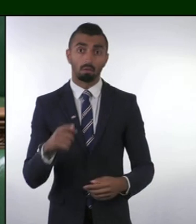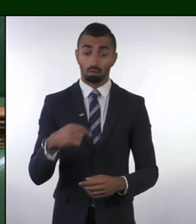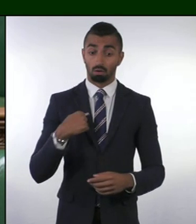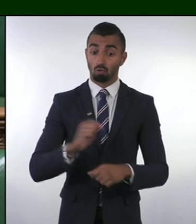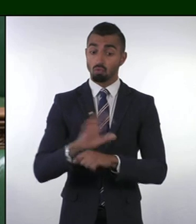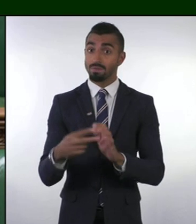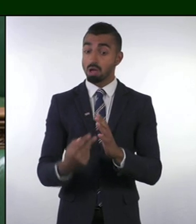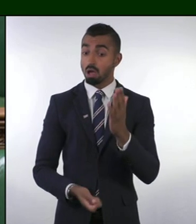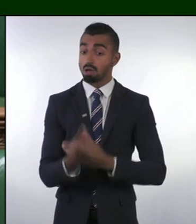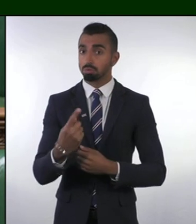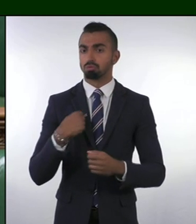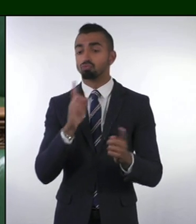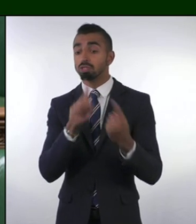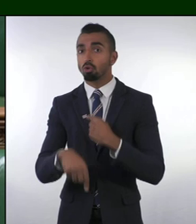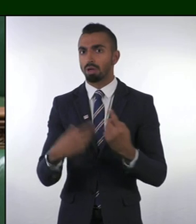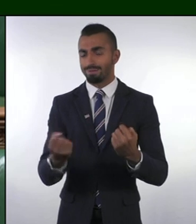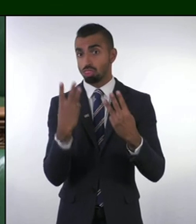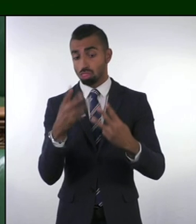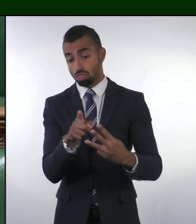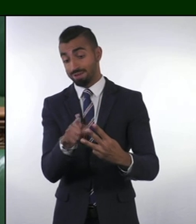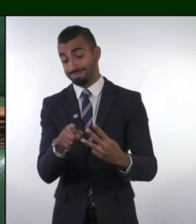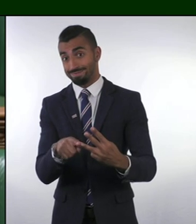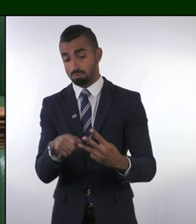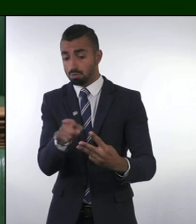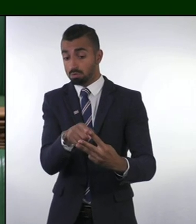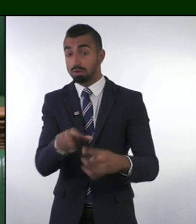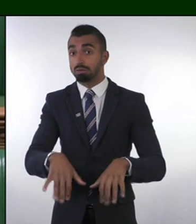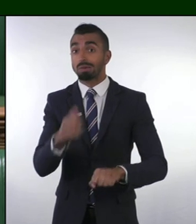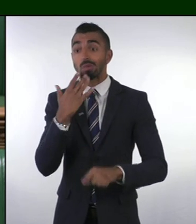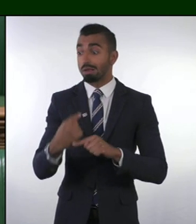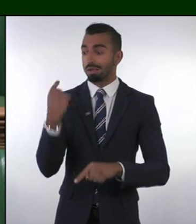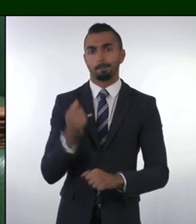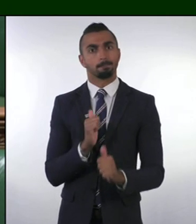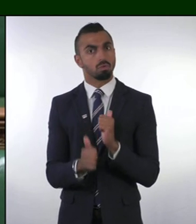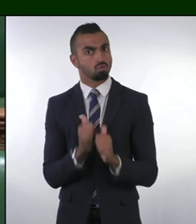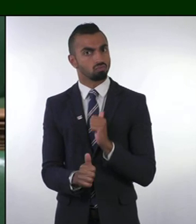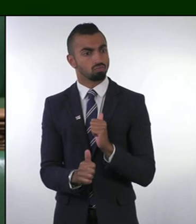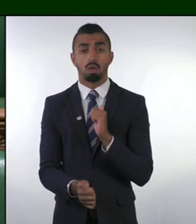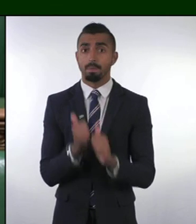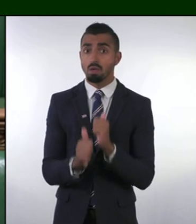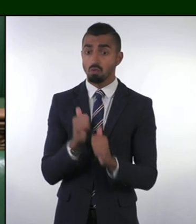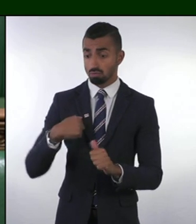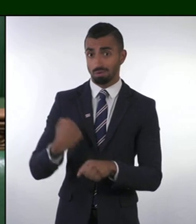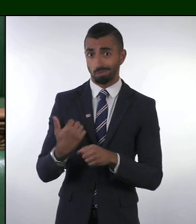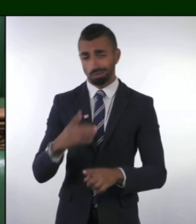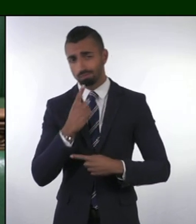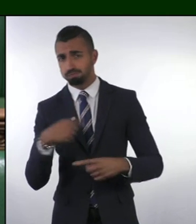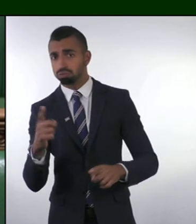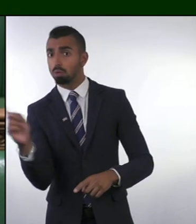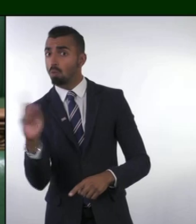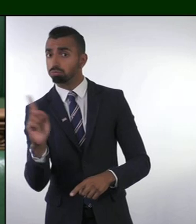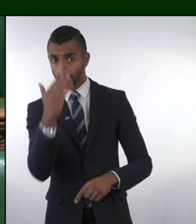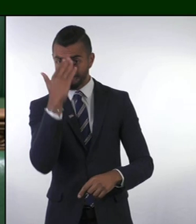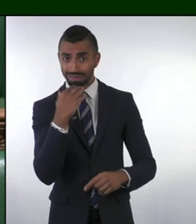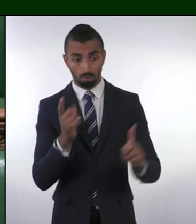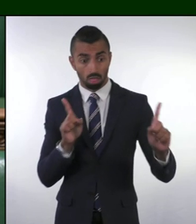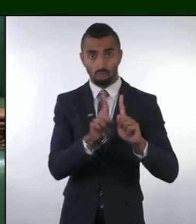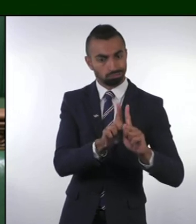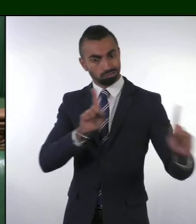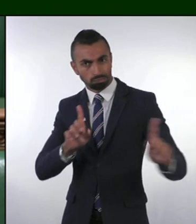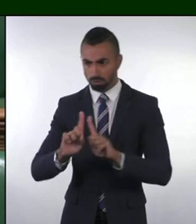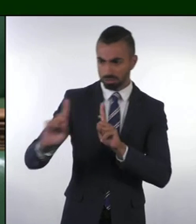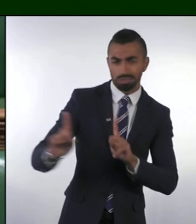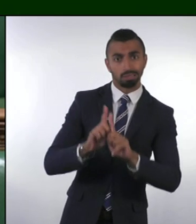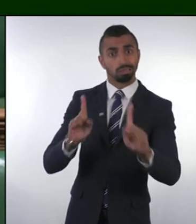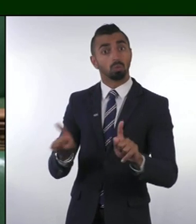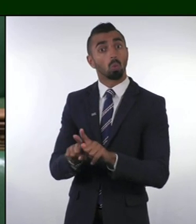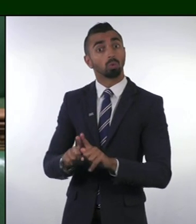In the first phase, beginning in March, the Government announced social distancing measures and ordered businesses to close, halting the spread of the disease.